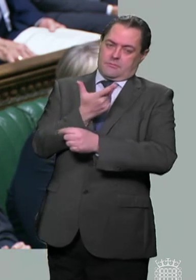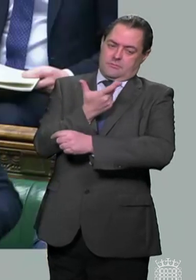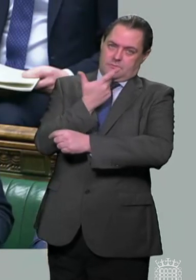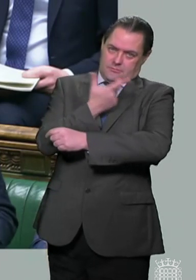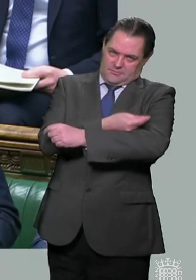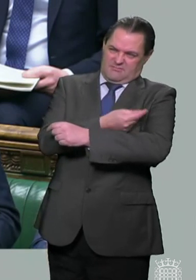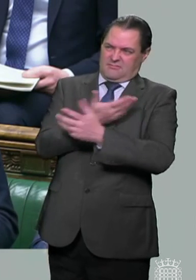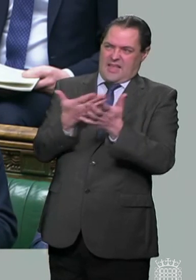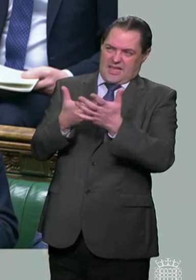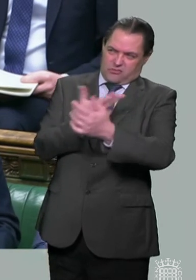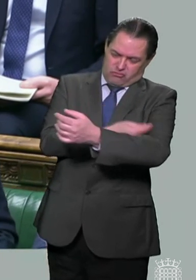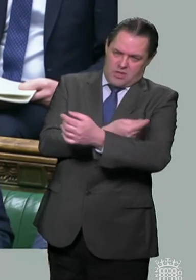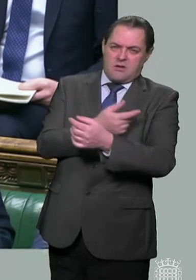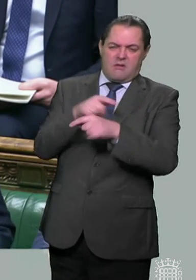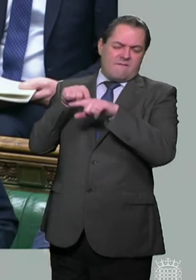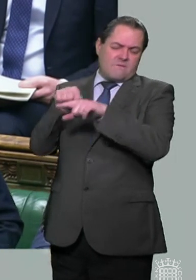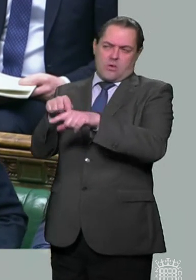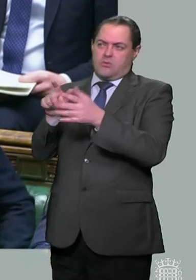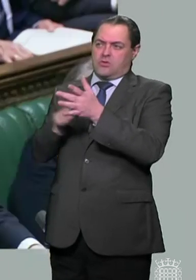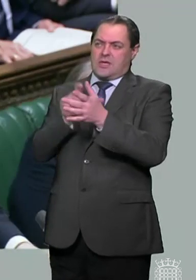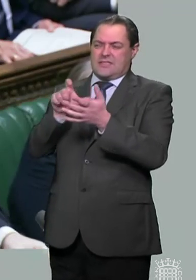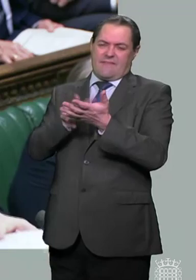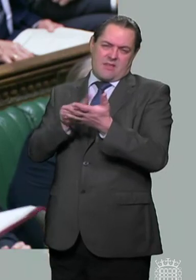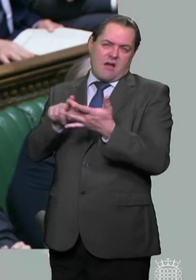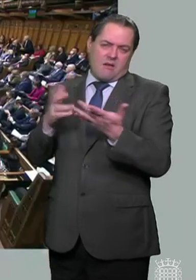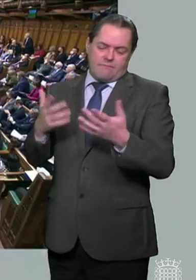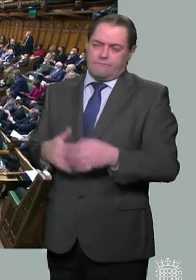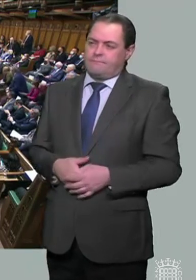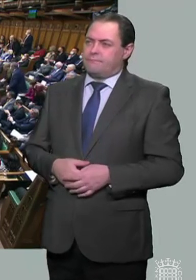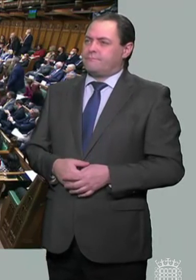We continue to be guided by the JCVI and the MHRA.